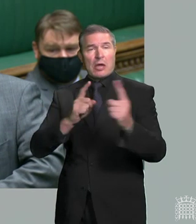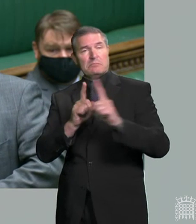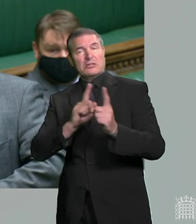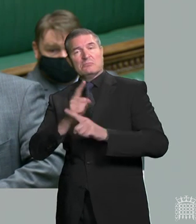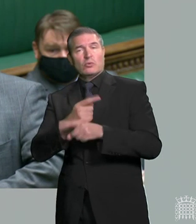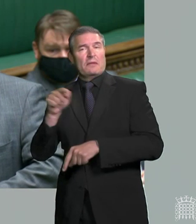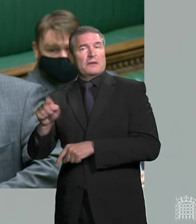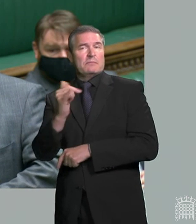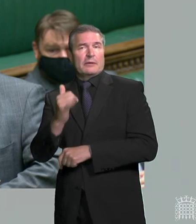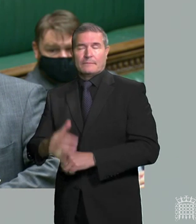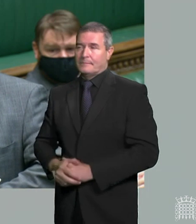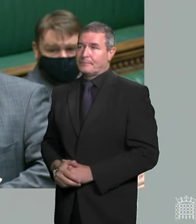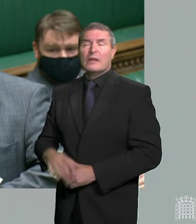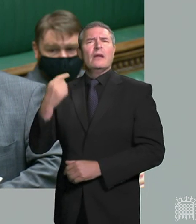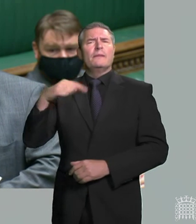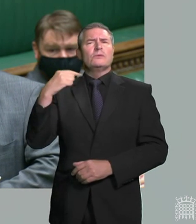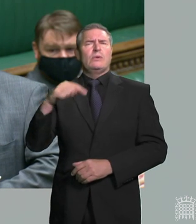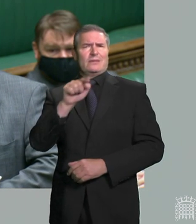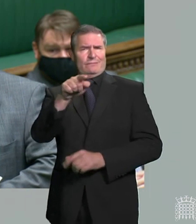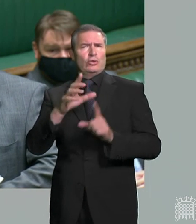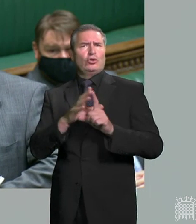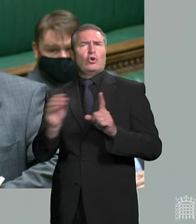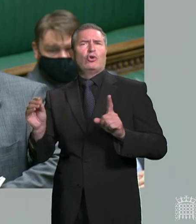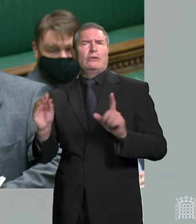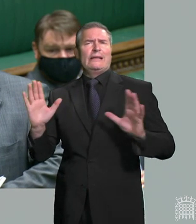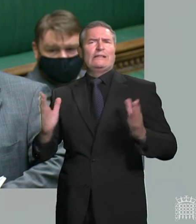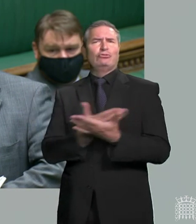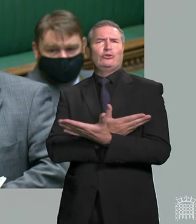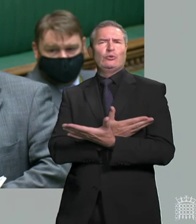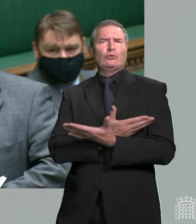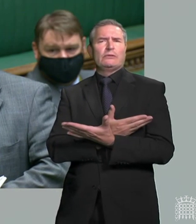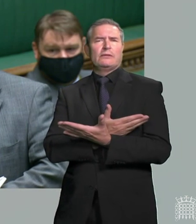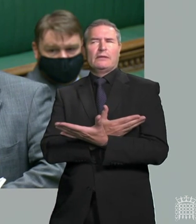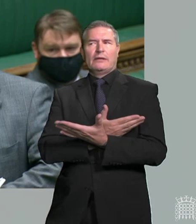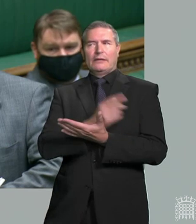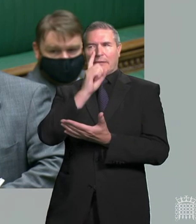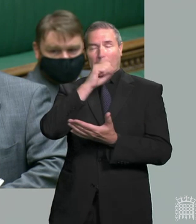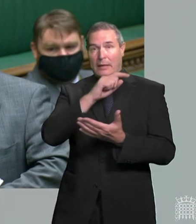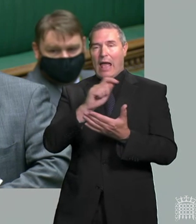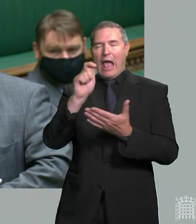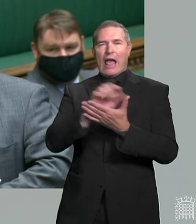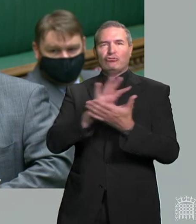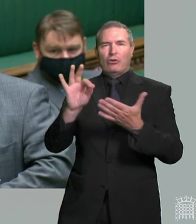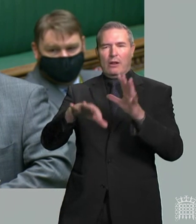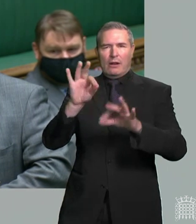This week, the Tory Government introduced their so-called electoral integrity Bill.